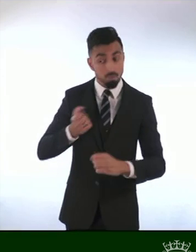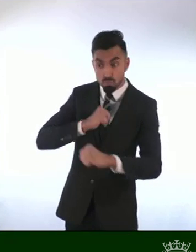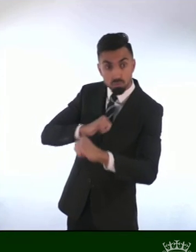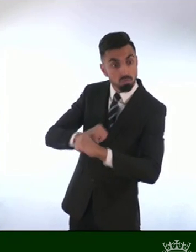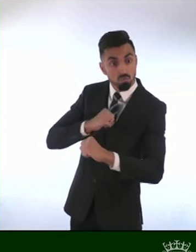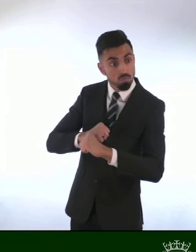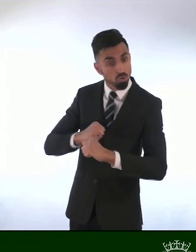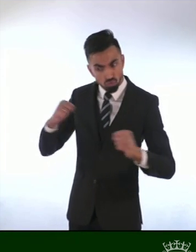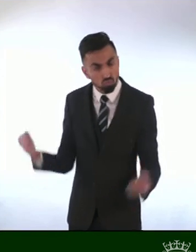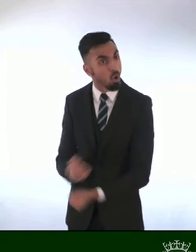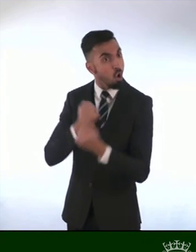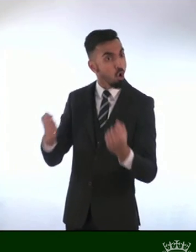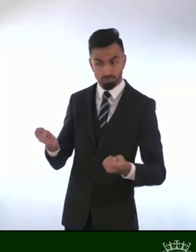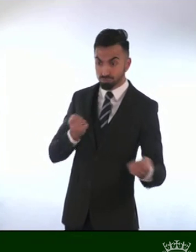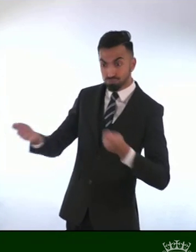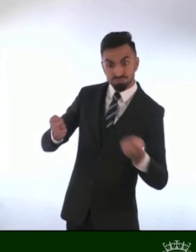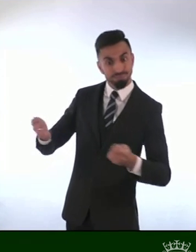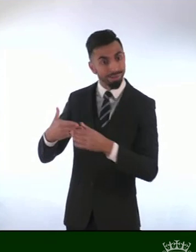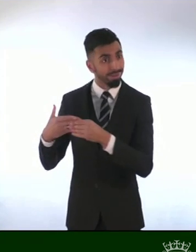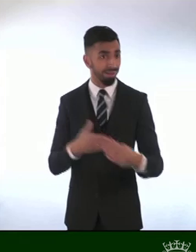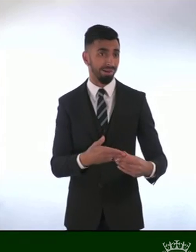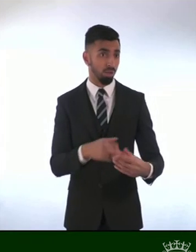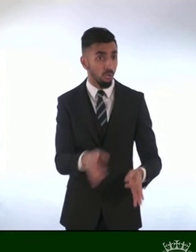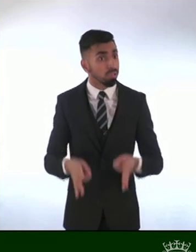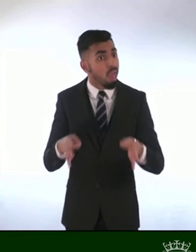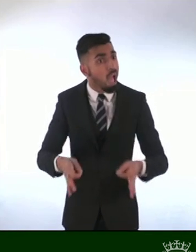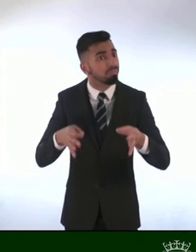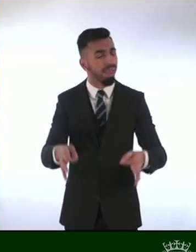There must be no more time for delay. The time to act is now.